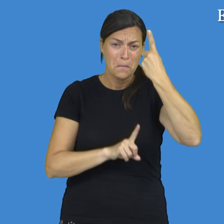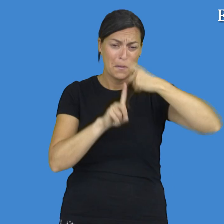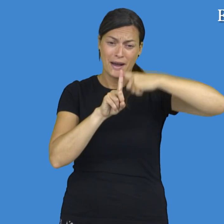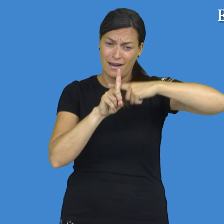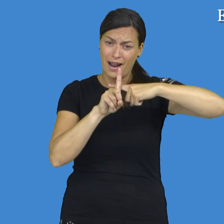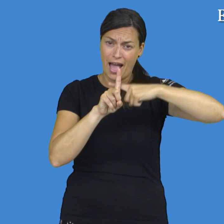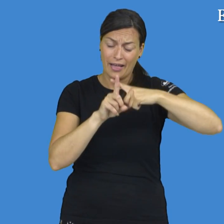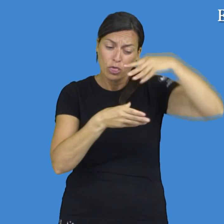nivel